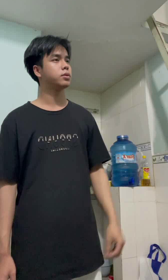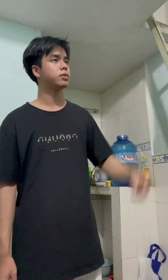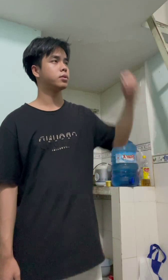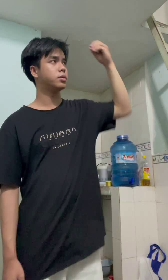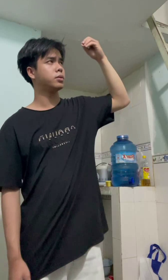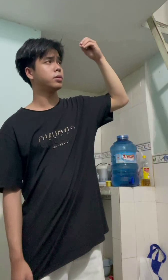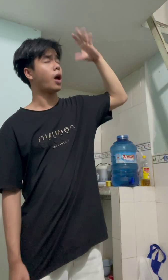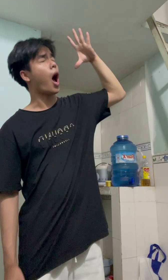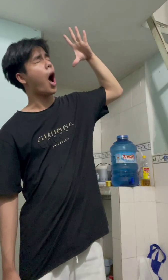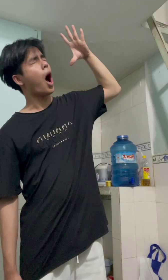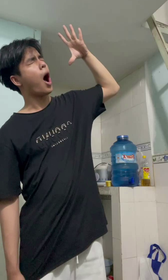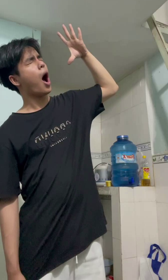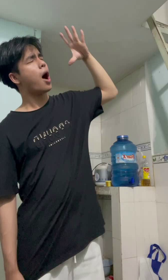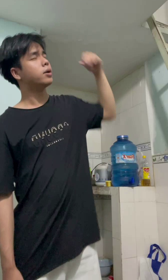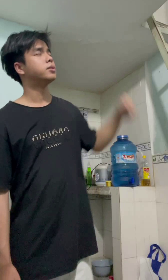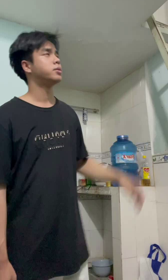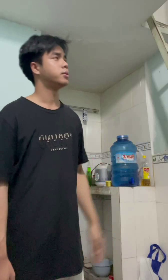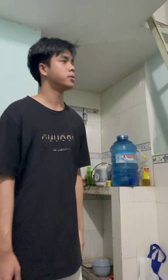troi nang